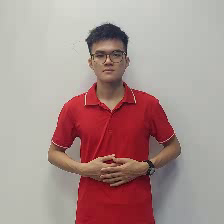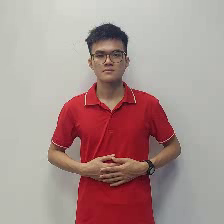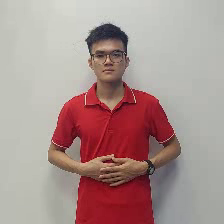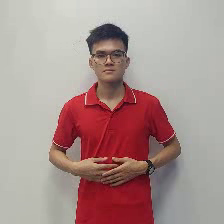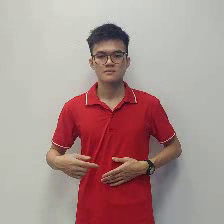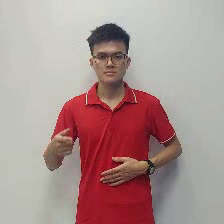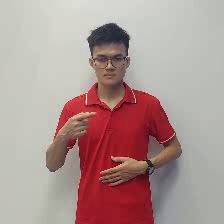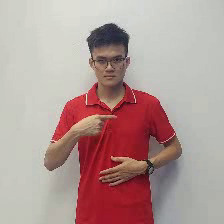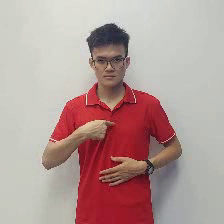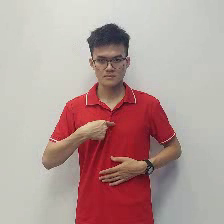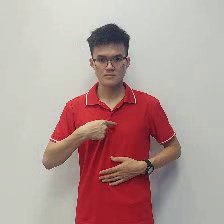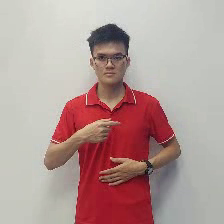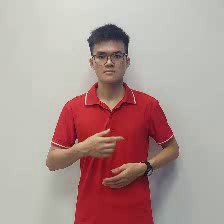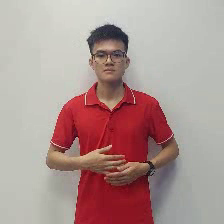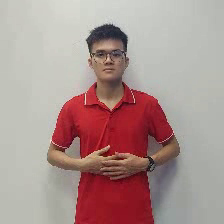Tôi